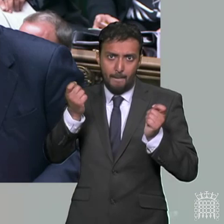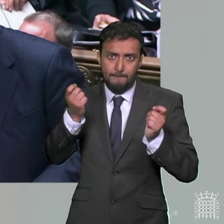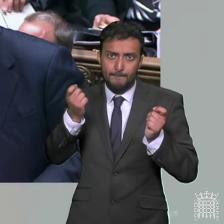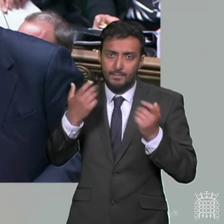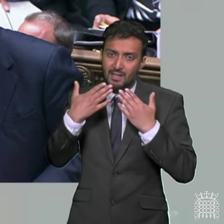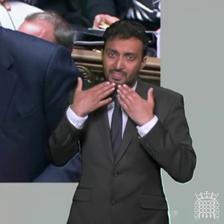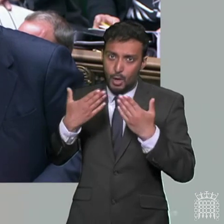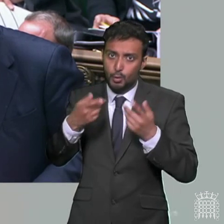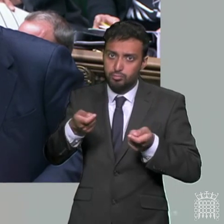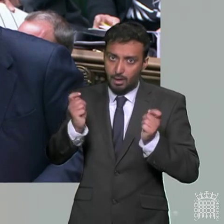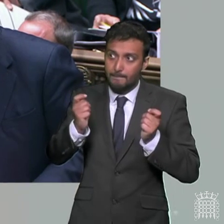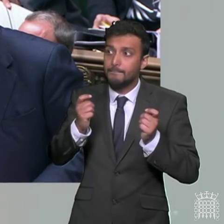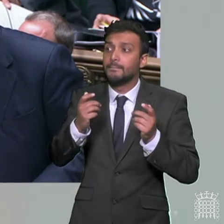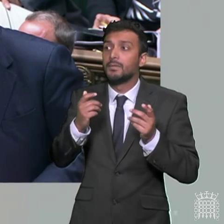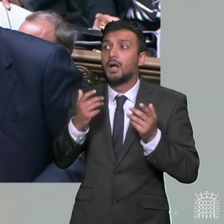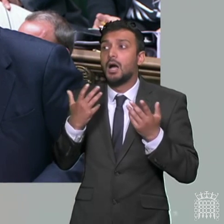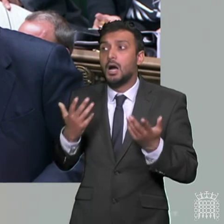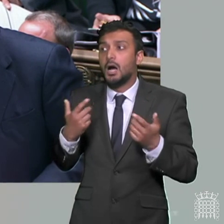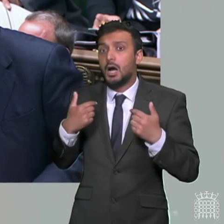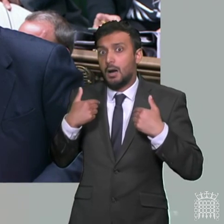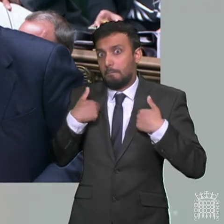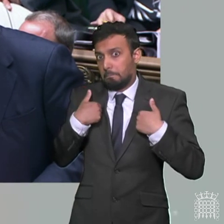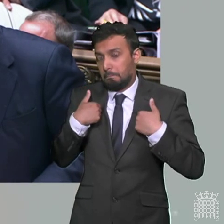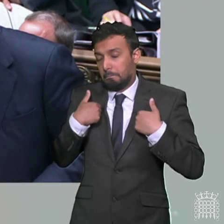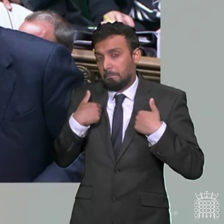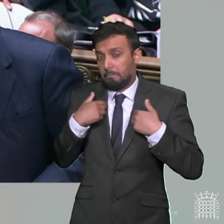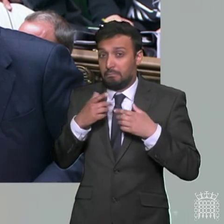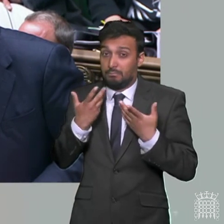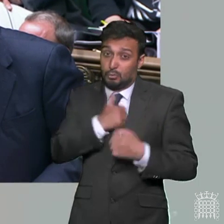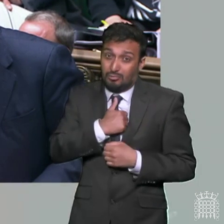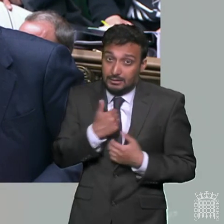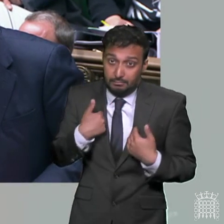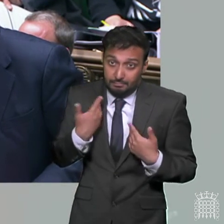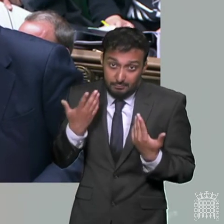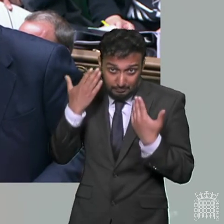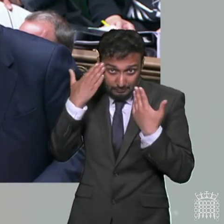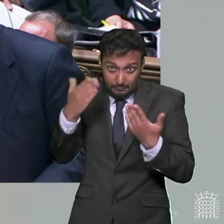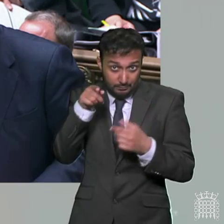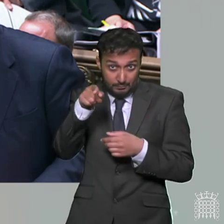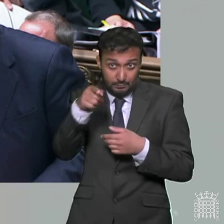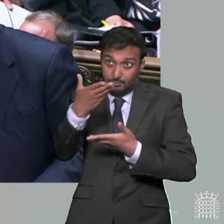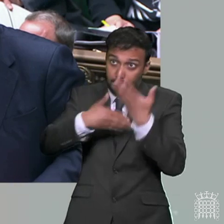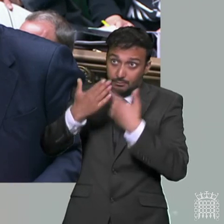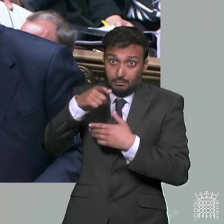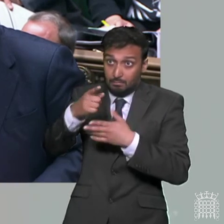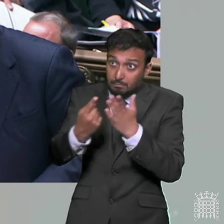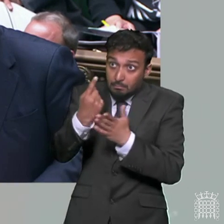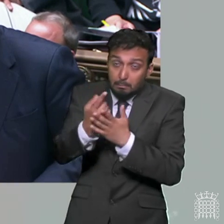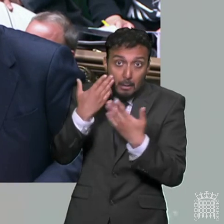I am afraid that I do not know directly about the events that she describes.